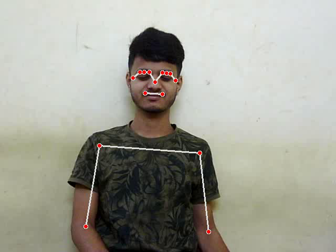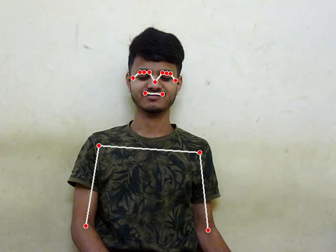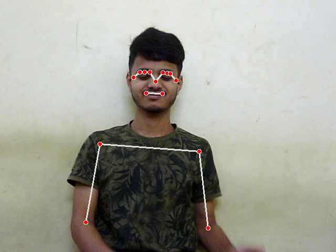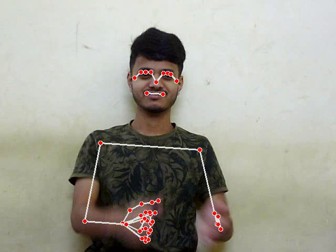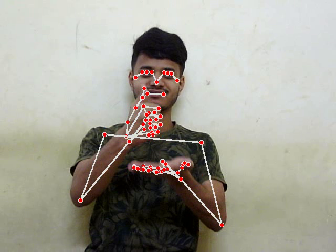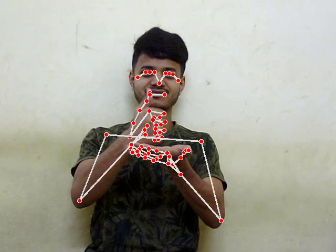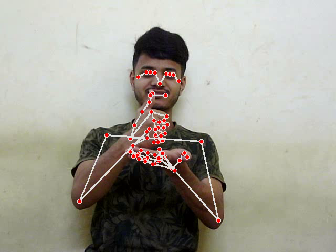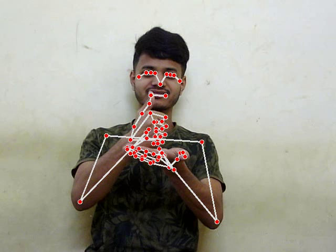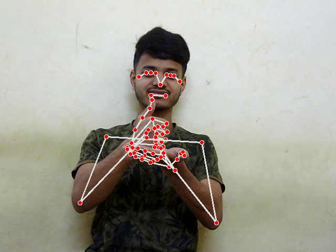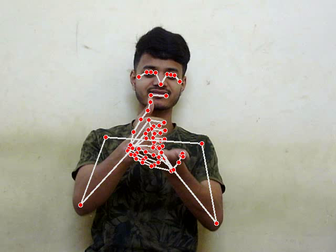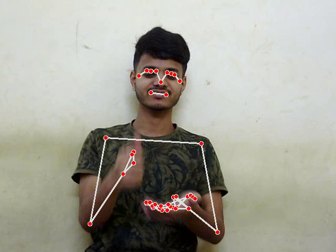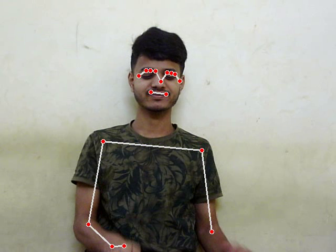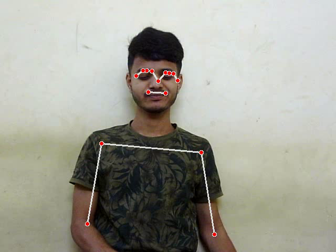help